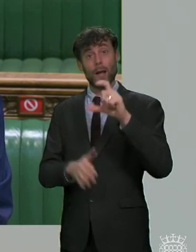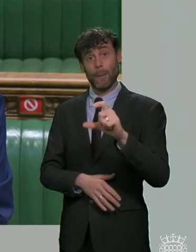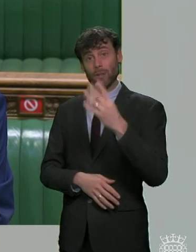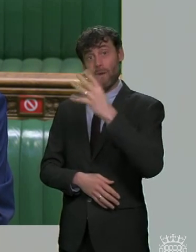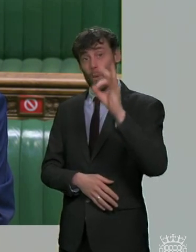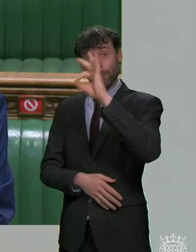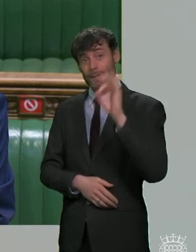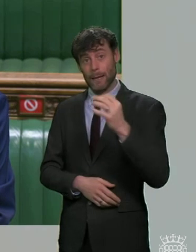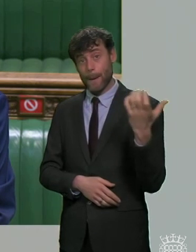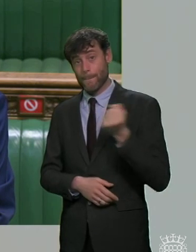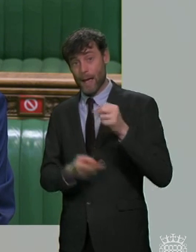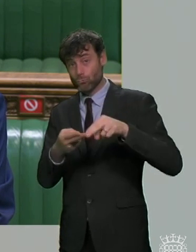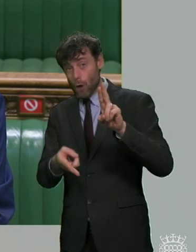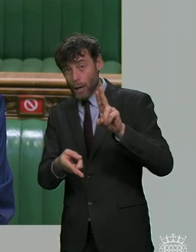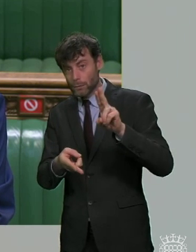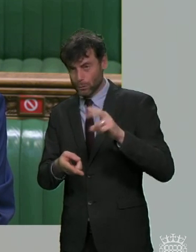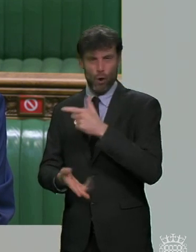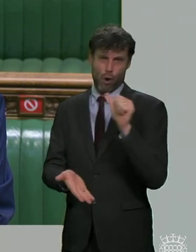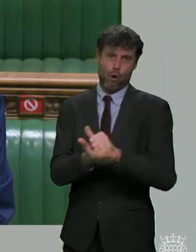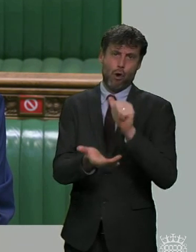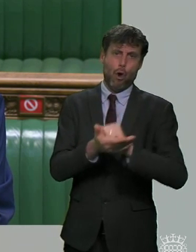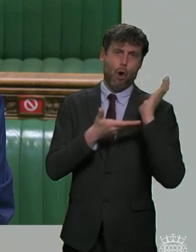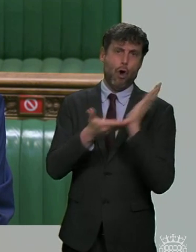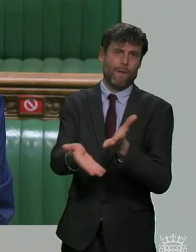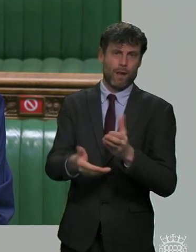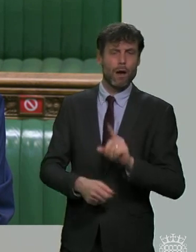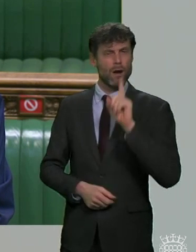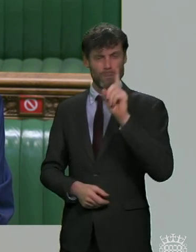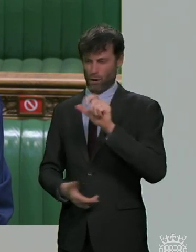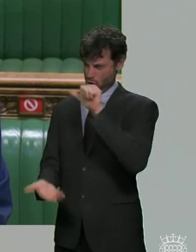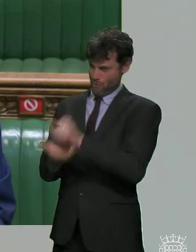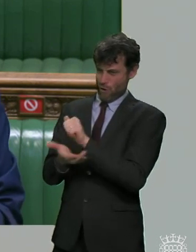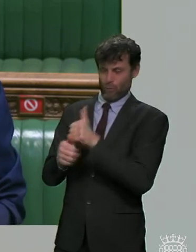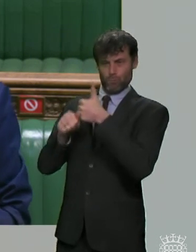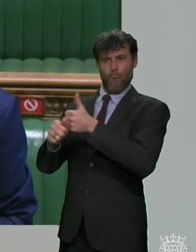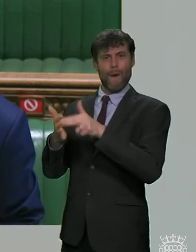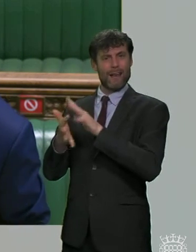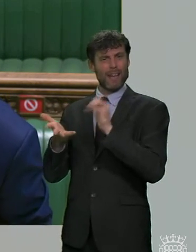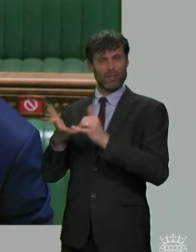He could afford that; now, he is asking NHS nurses to take a real-terms pay cut.